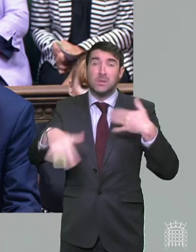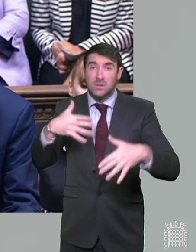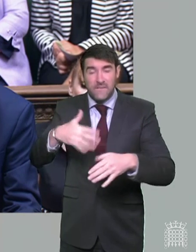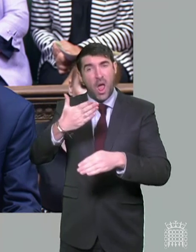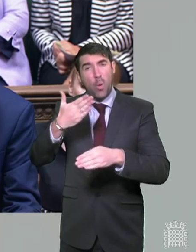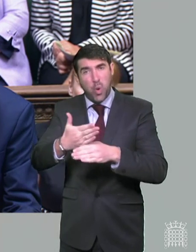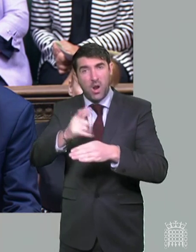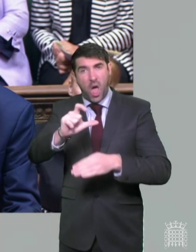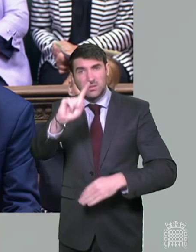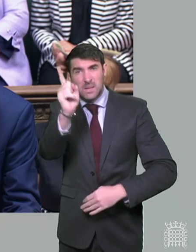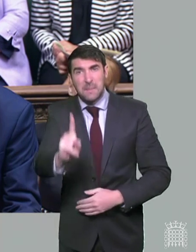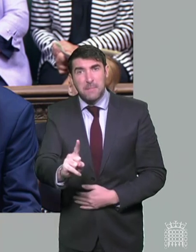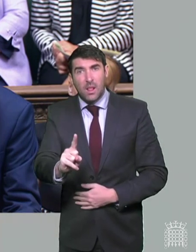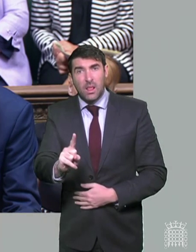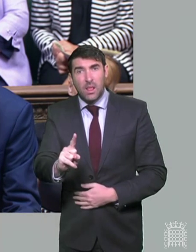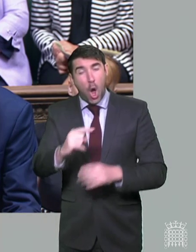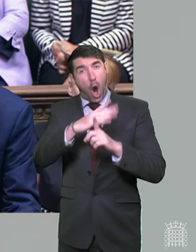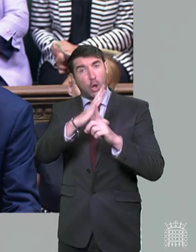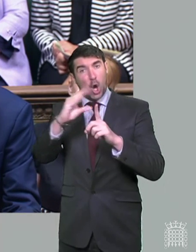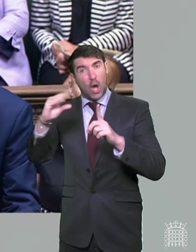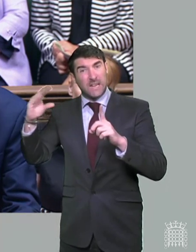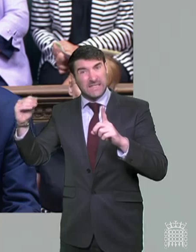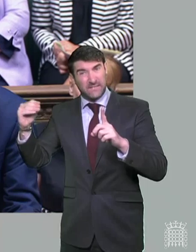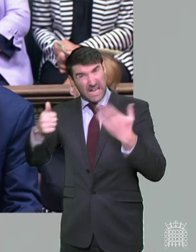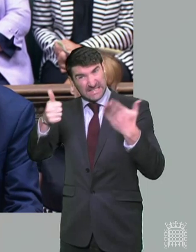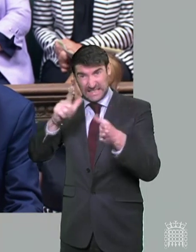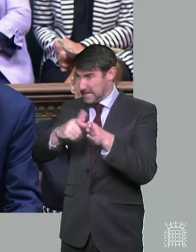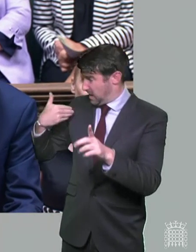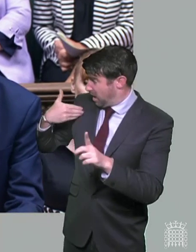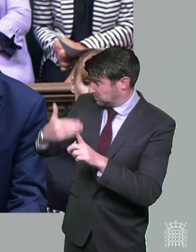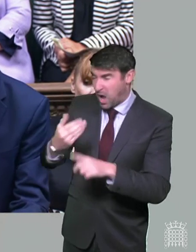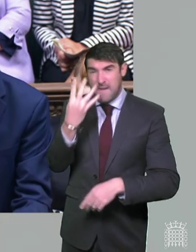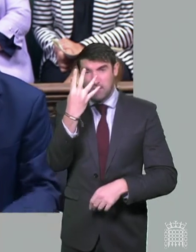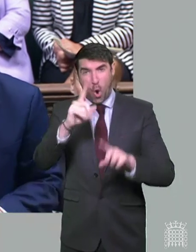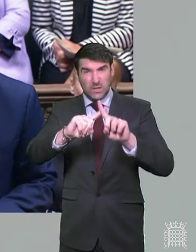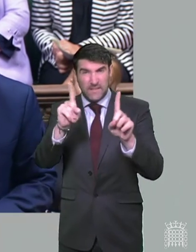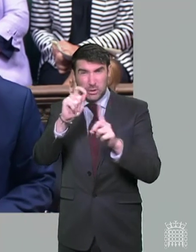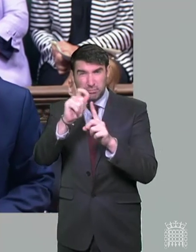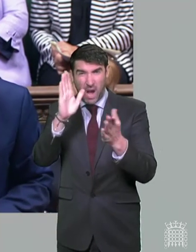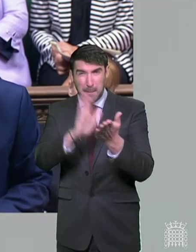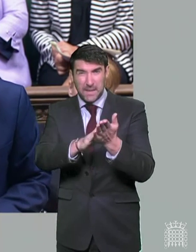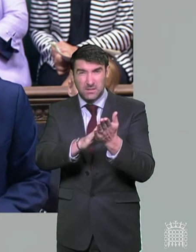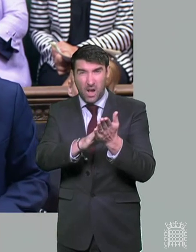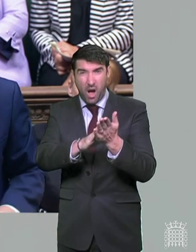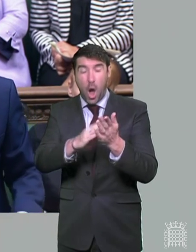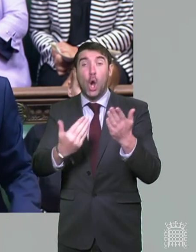She is the fourth Tory Prime Minister in six years. The face at the top may change, but the story remains the same.